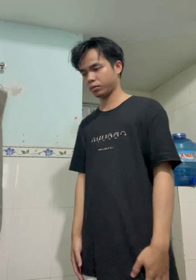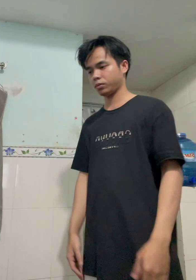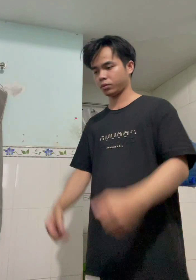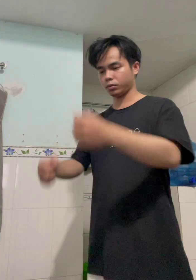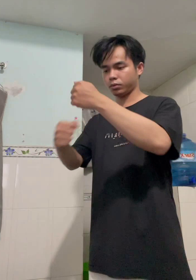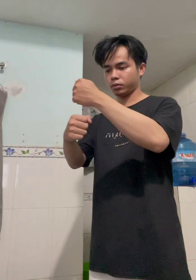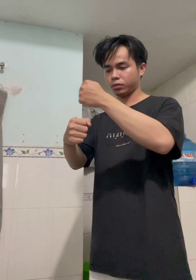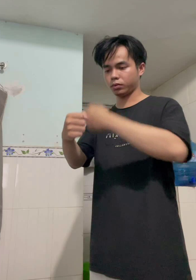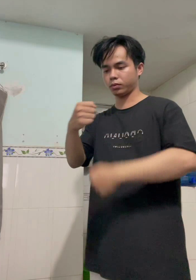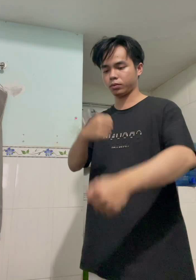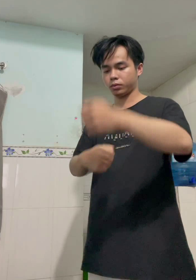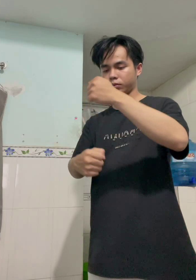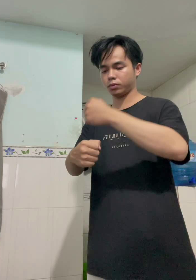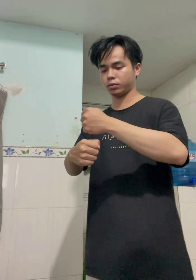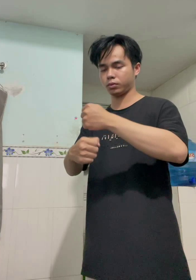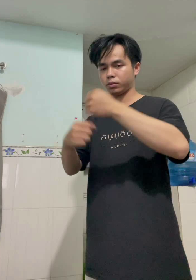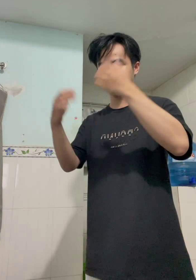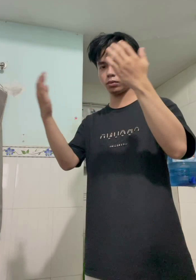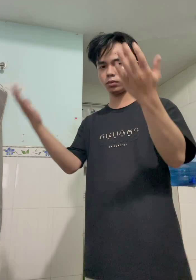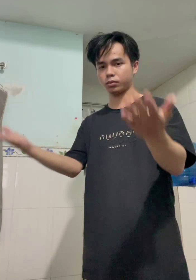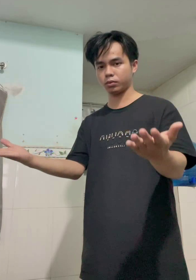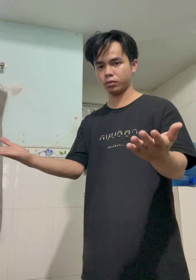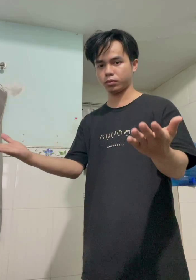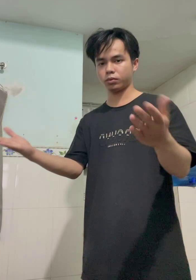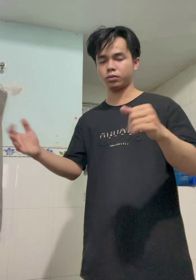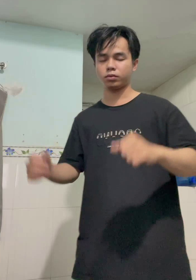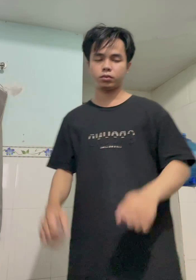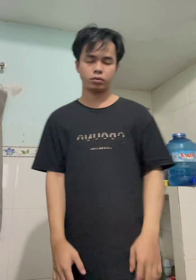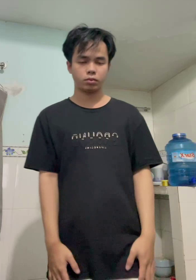nam nay